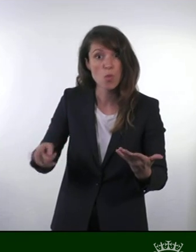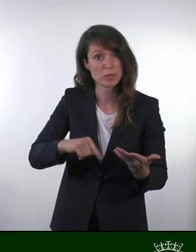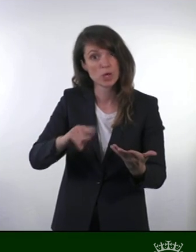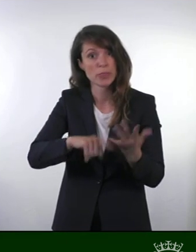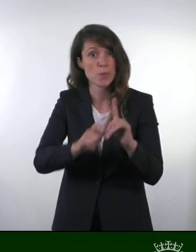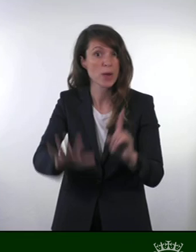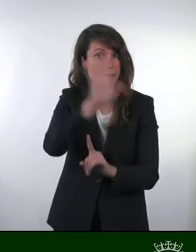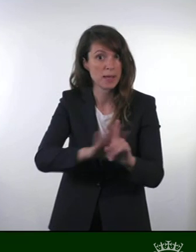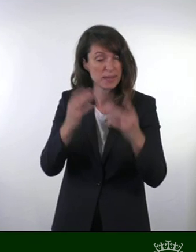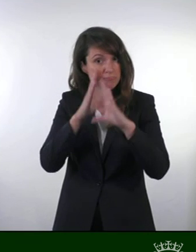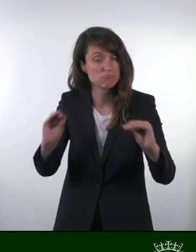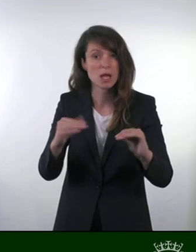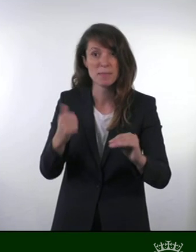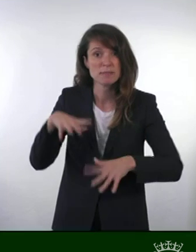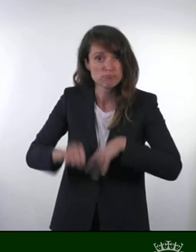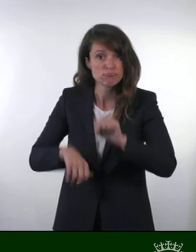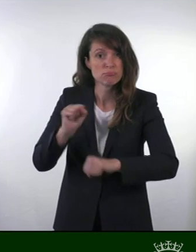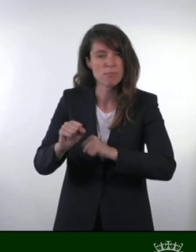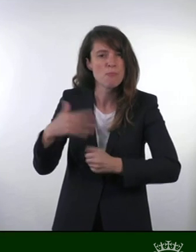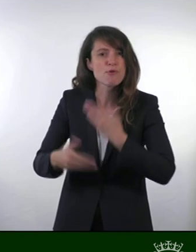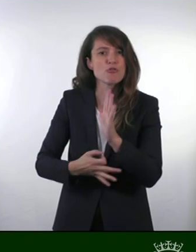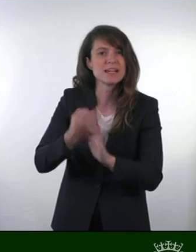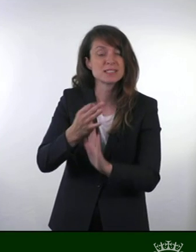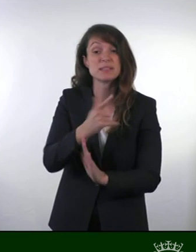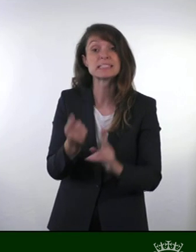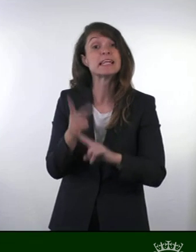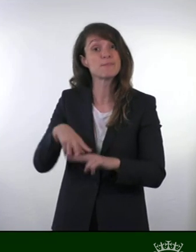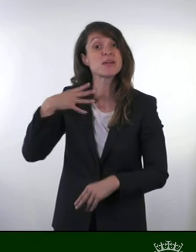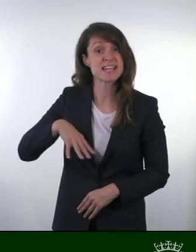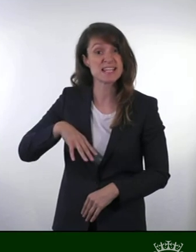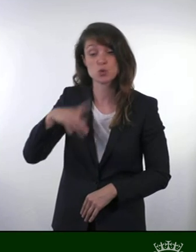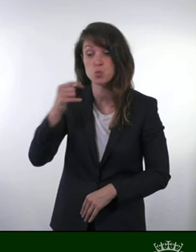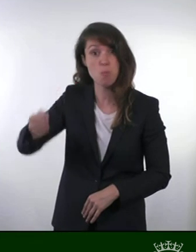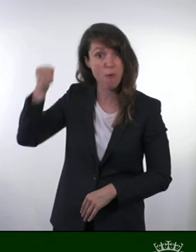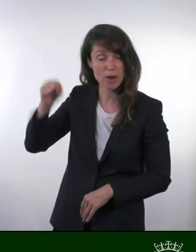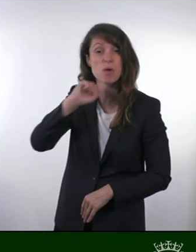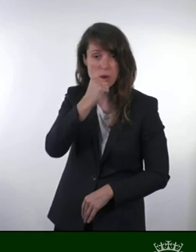We have made huge progress, but, where necessary, we will put on the brakes.